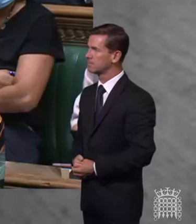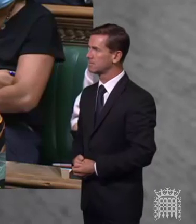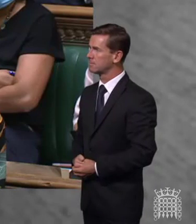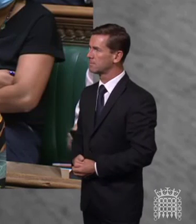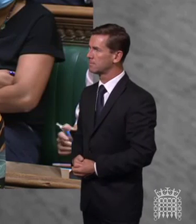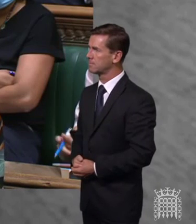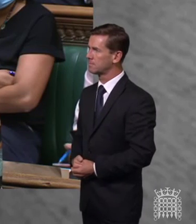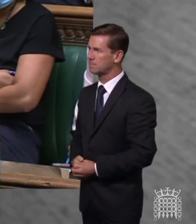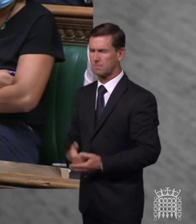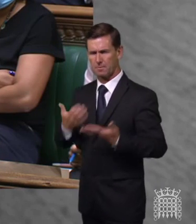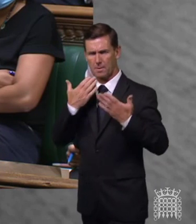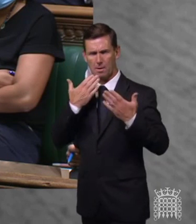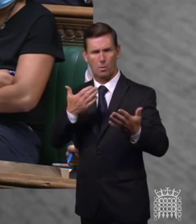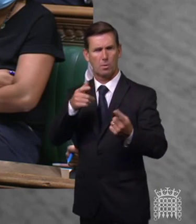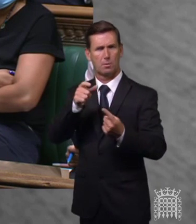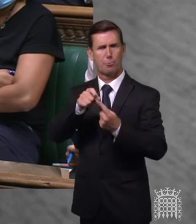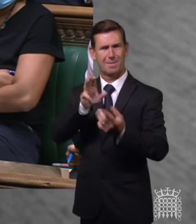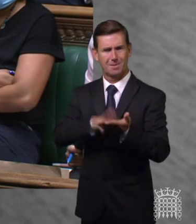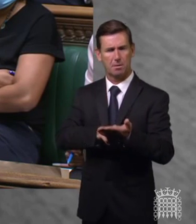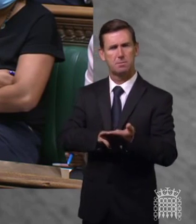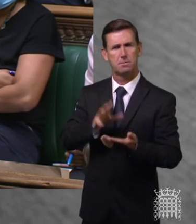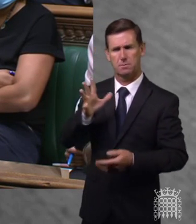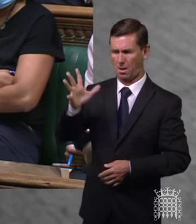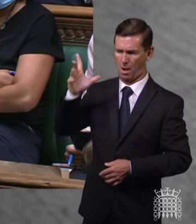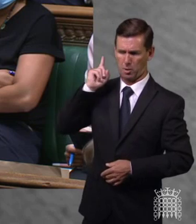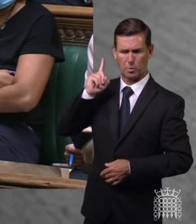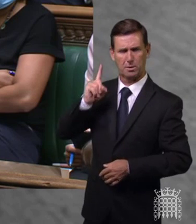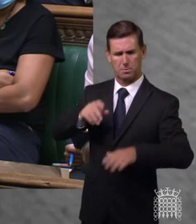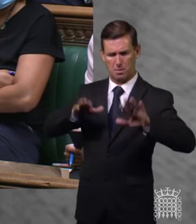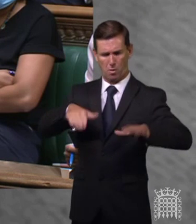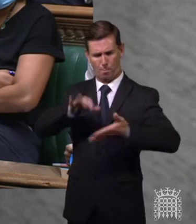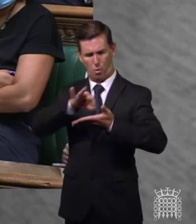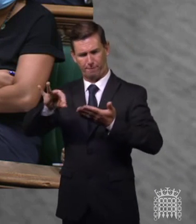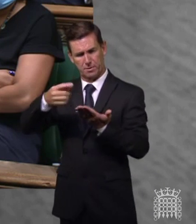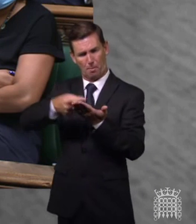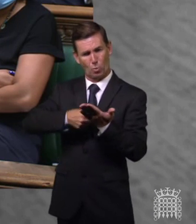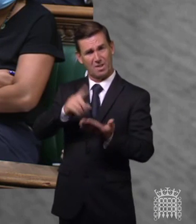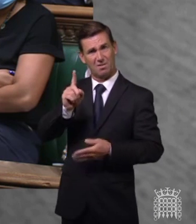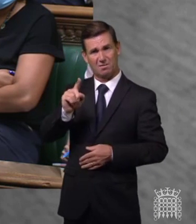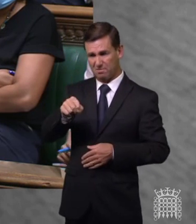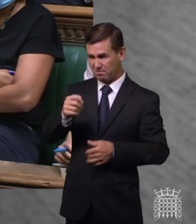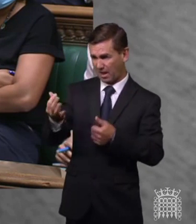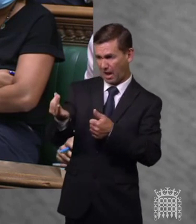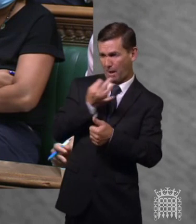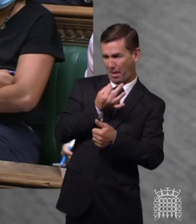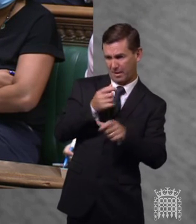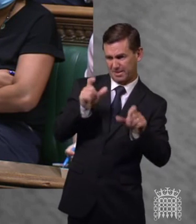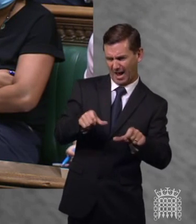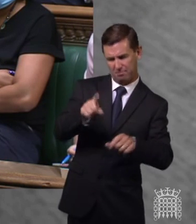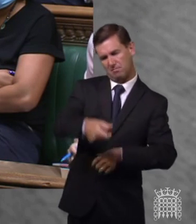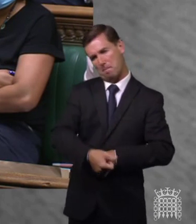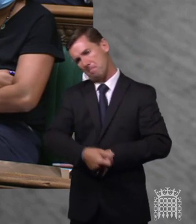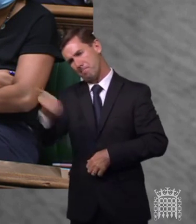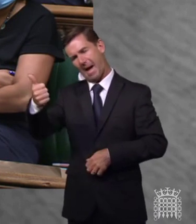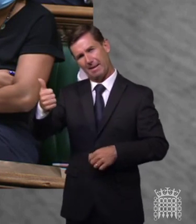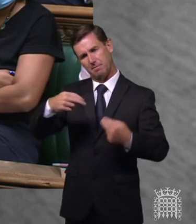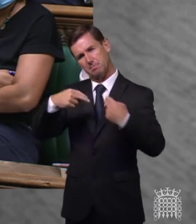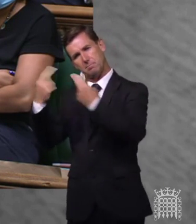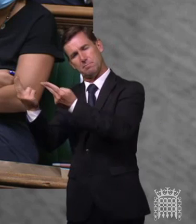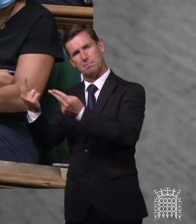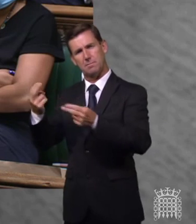As of last week, it was still Home Office policy that we would send people back to Kabul because we thought that it was safe.